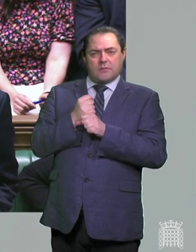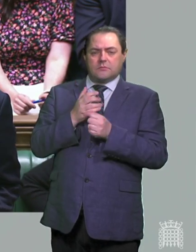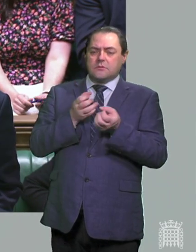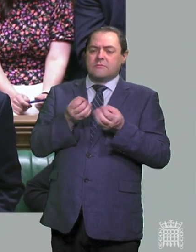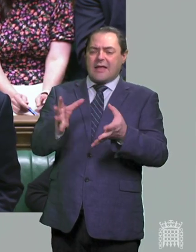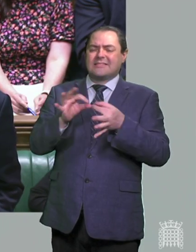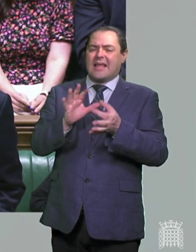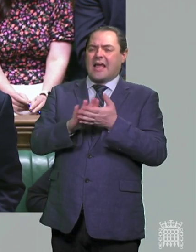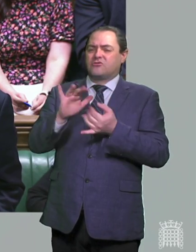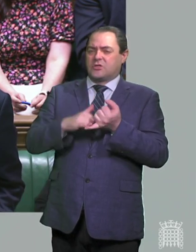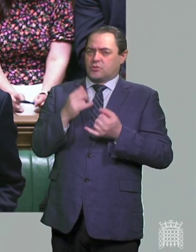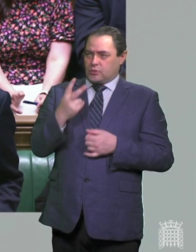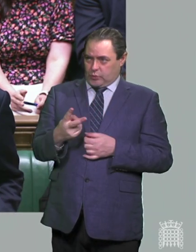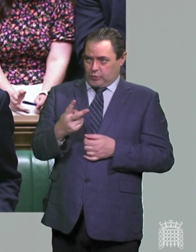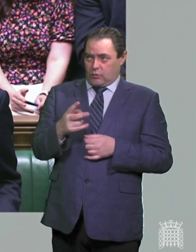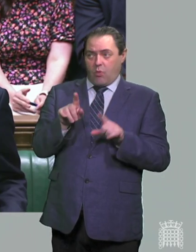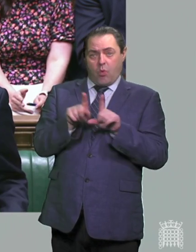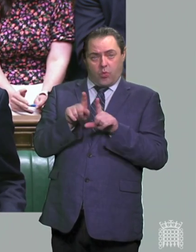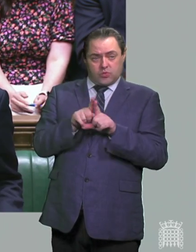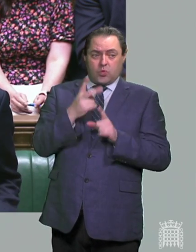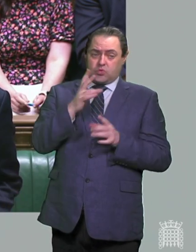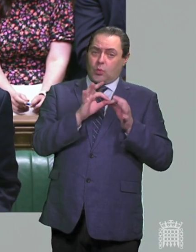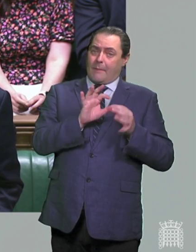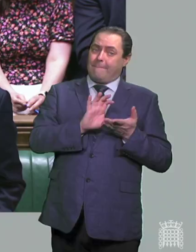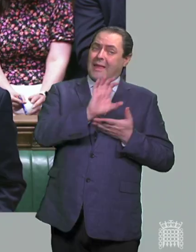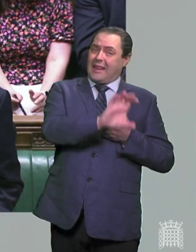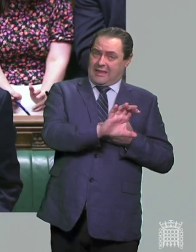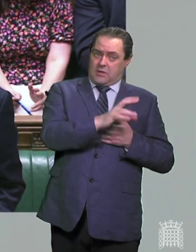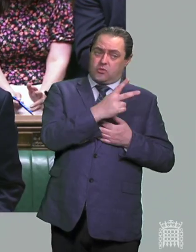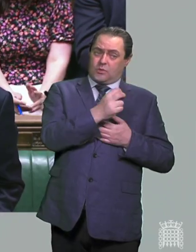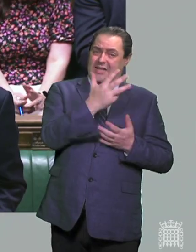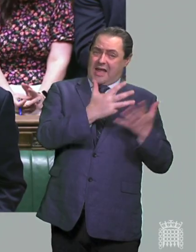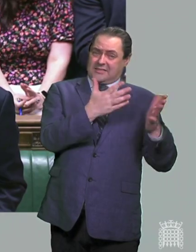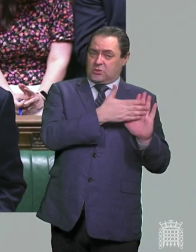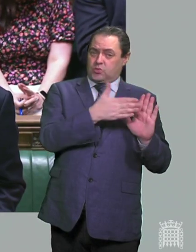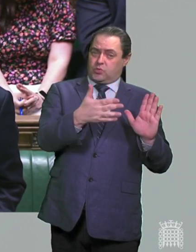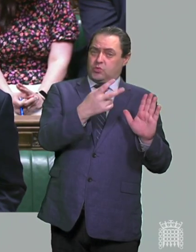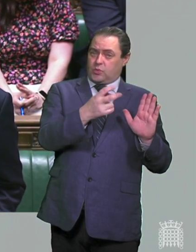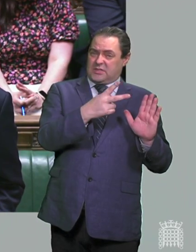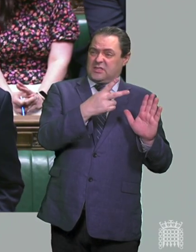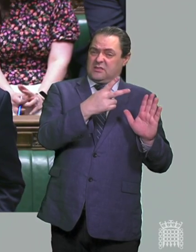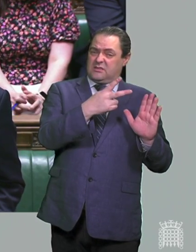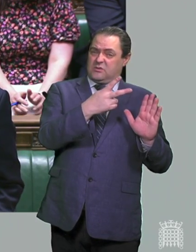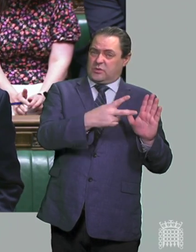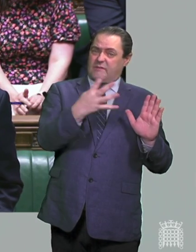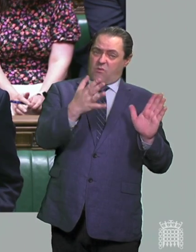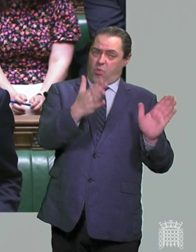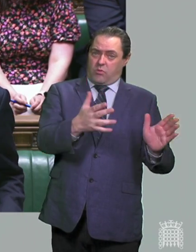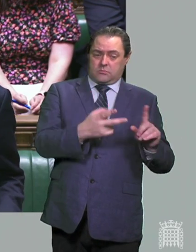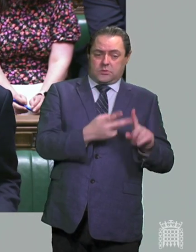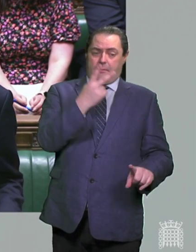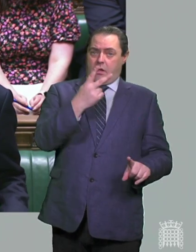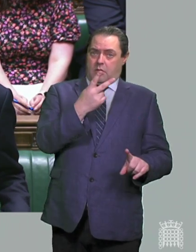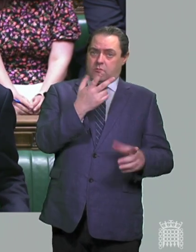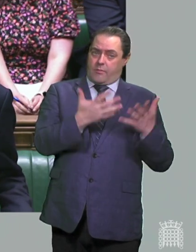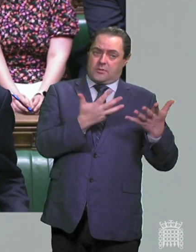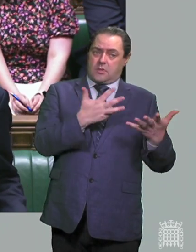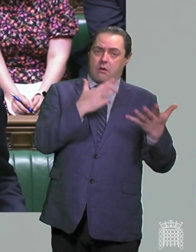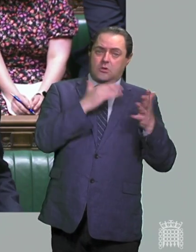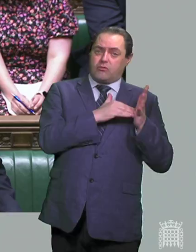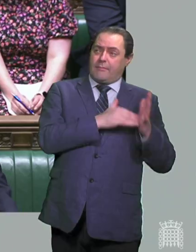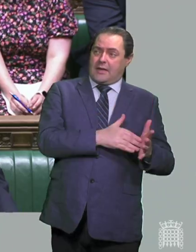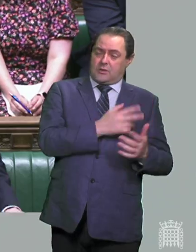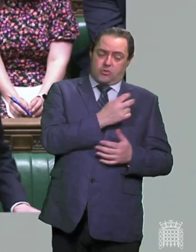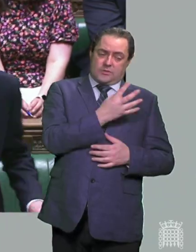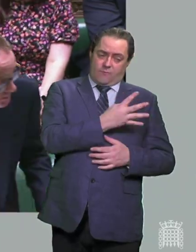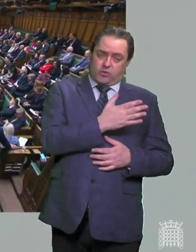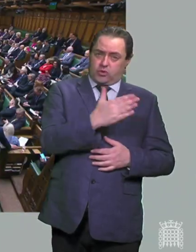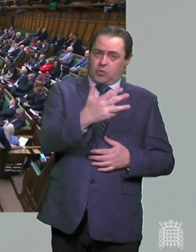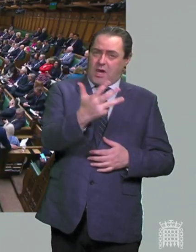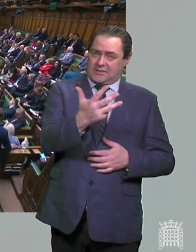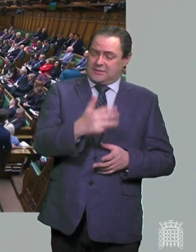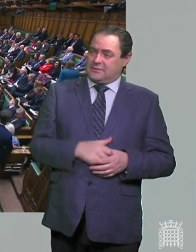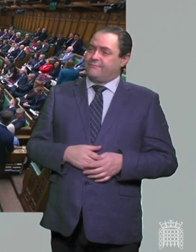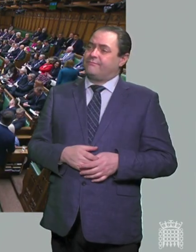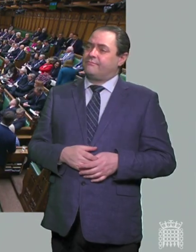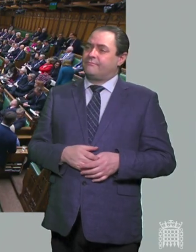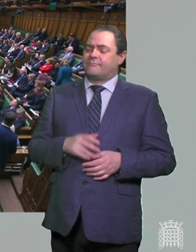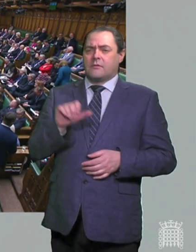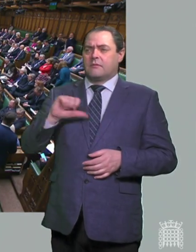I also point out that the UK Government have committed £2 billion for the period 2019 to 2024—more than double the £900 million invested between 2014 and 2019.